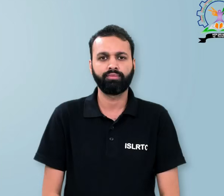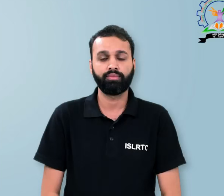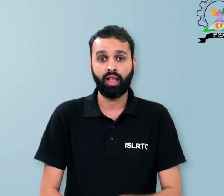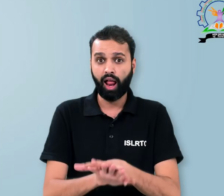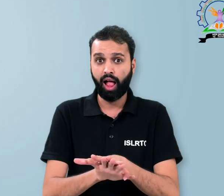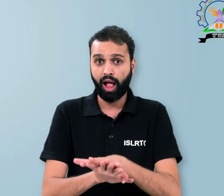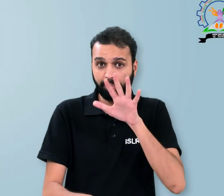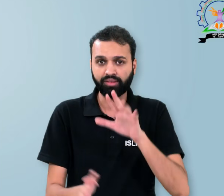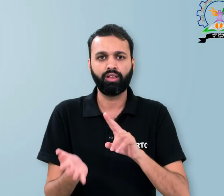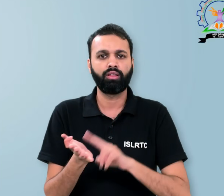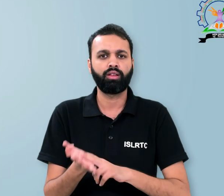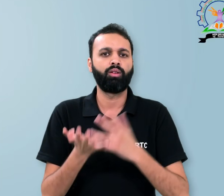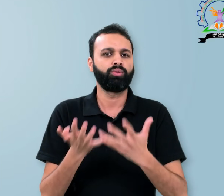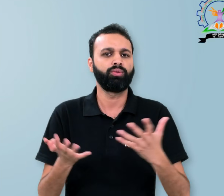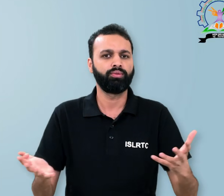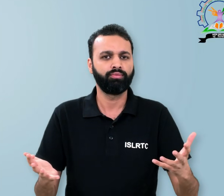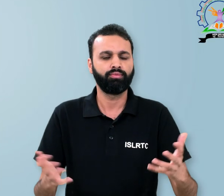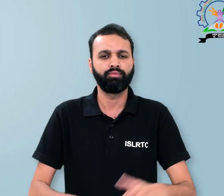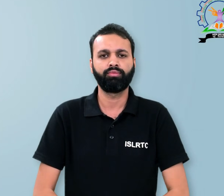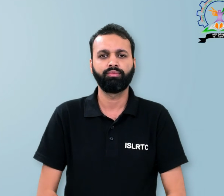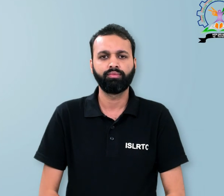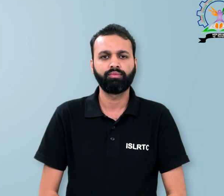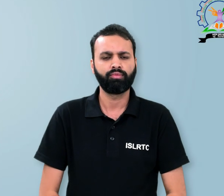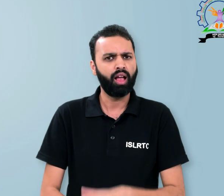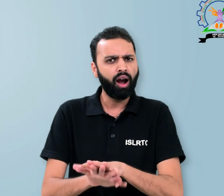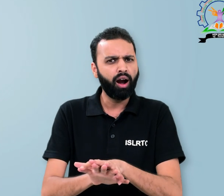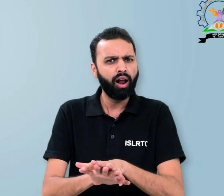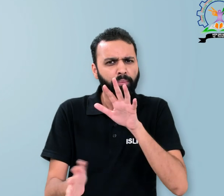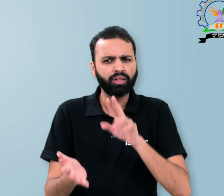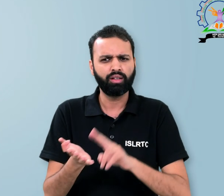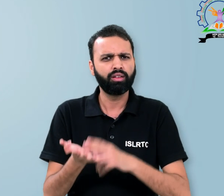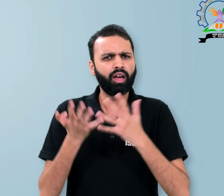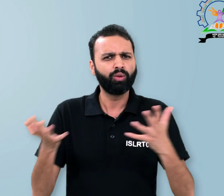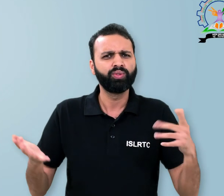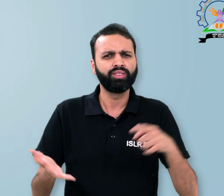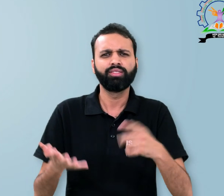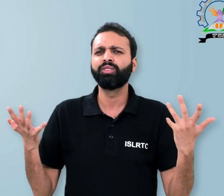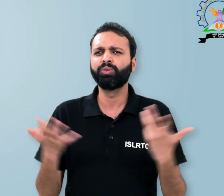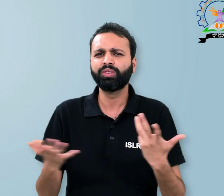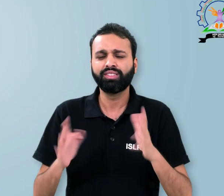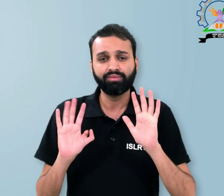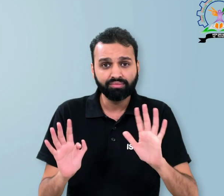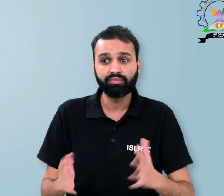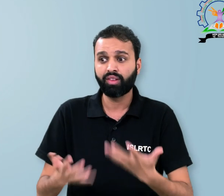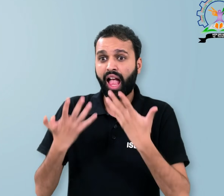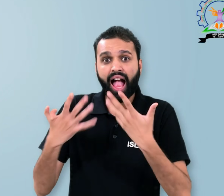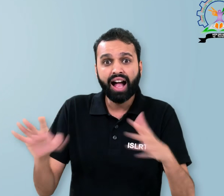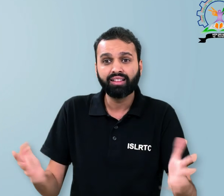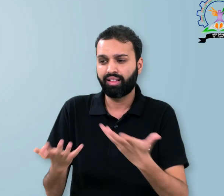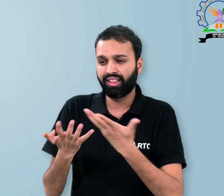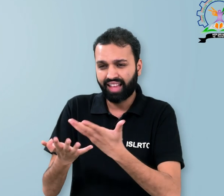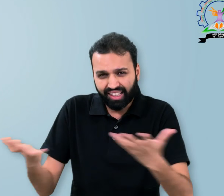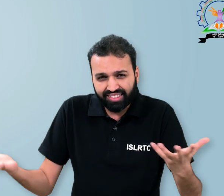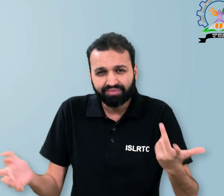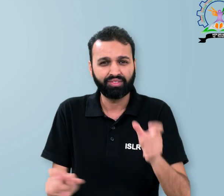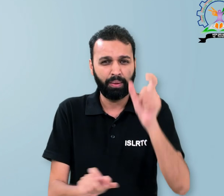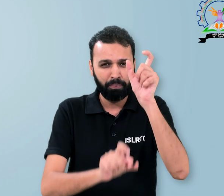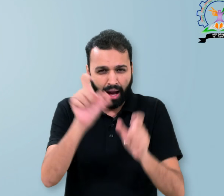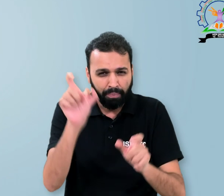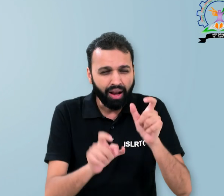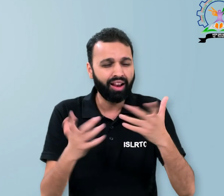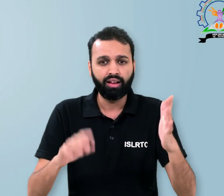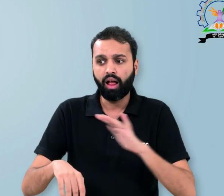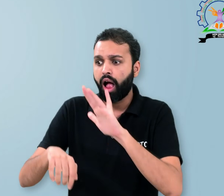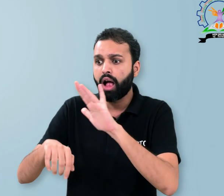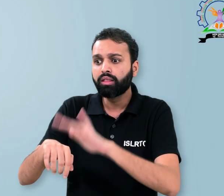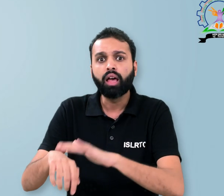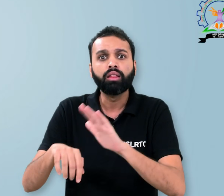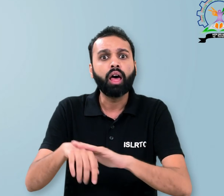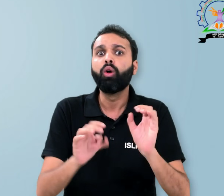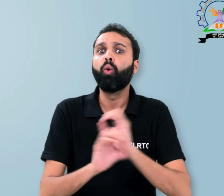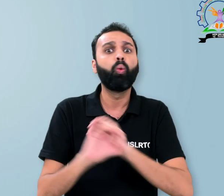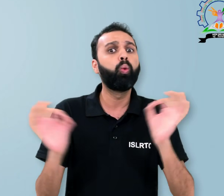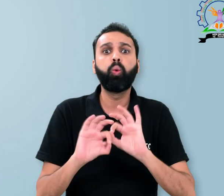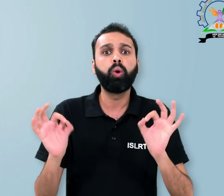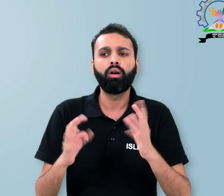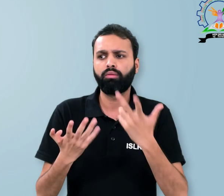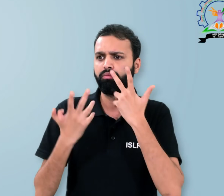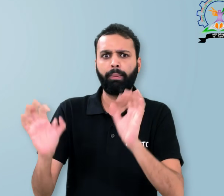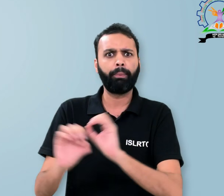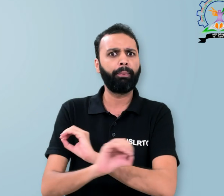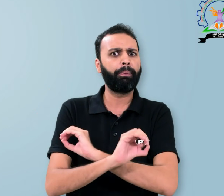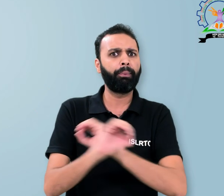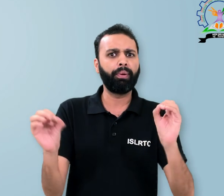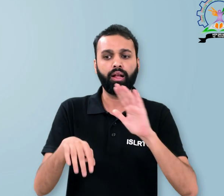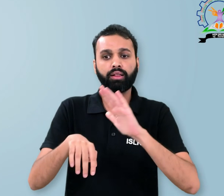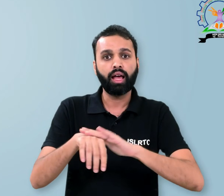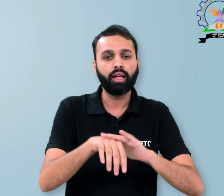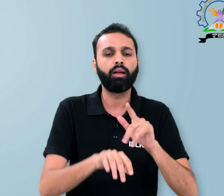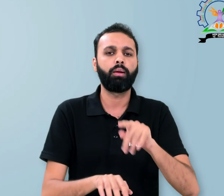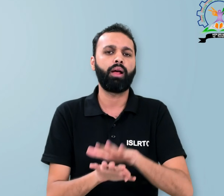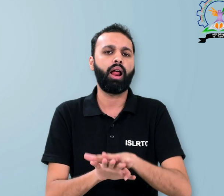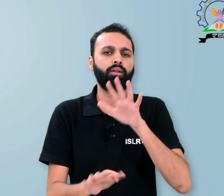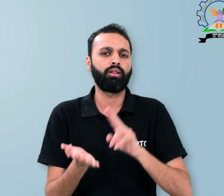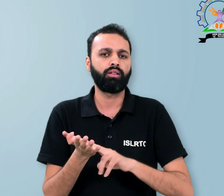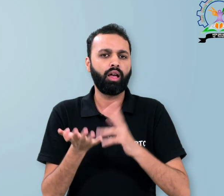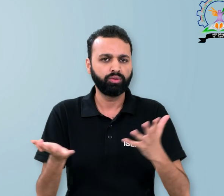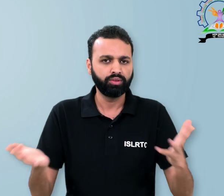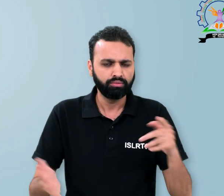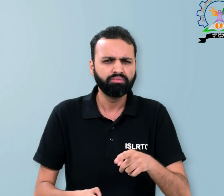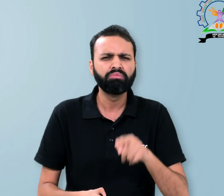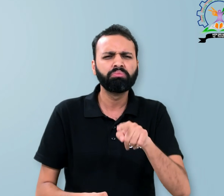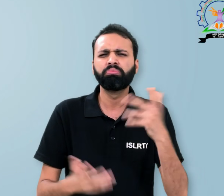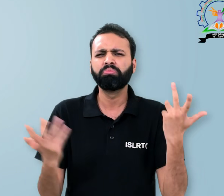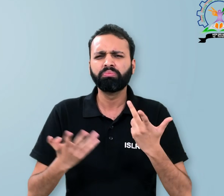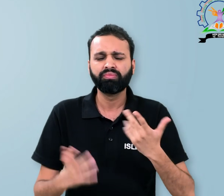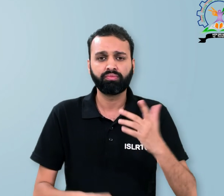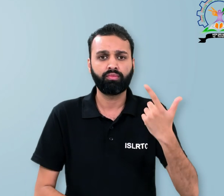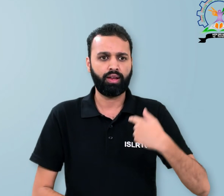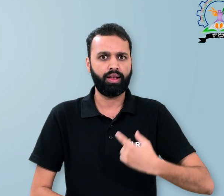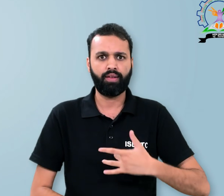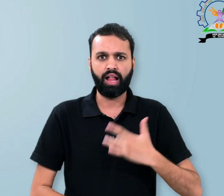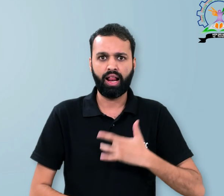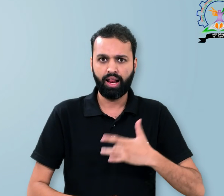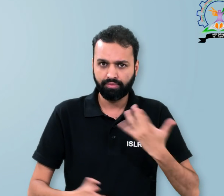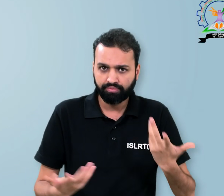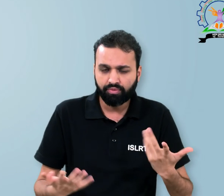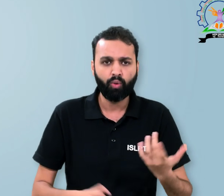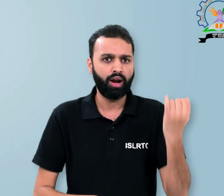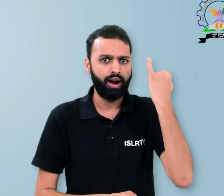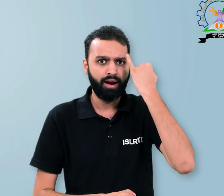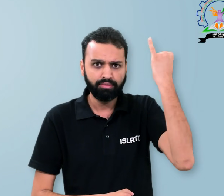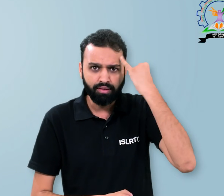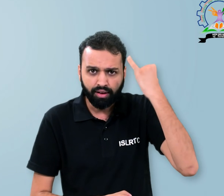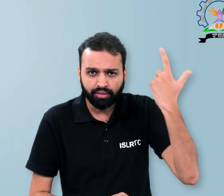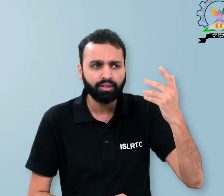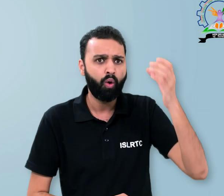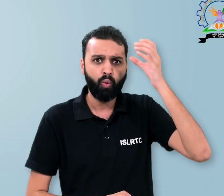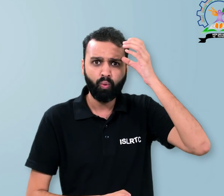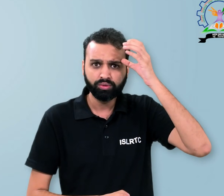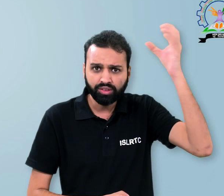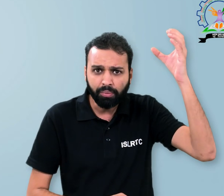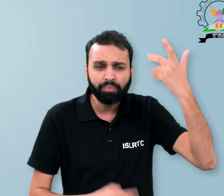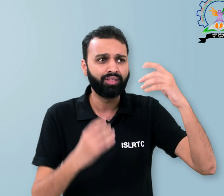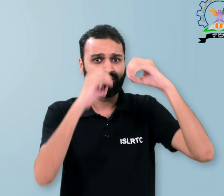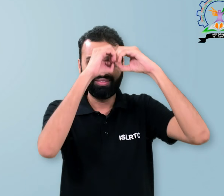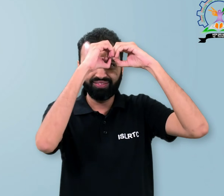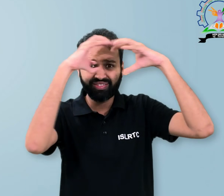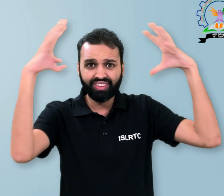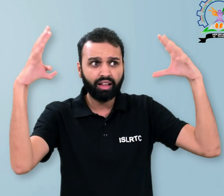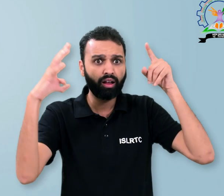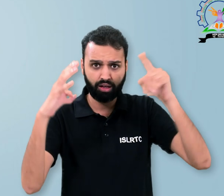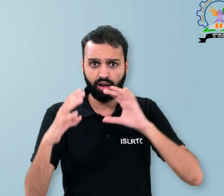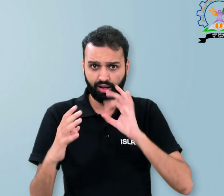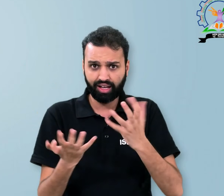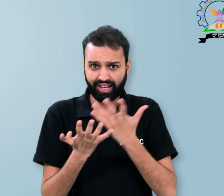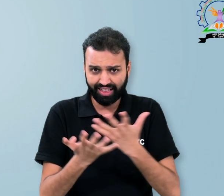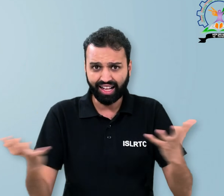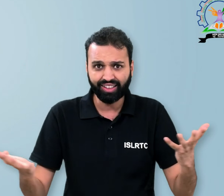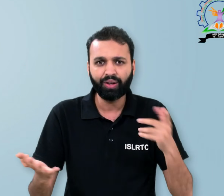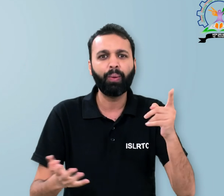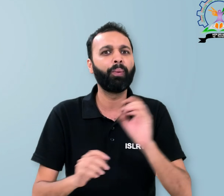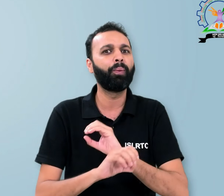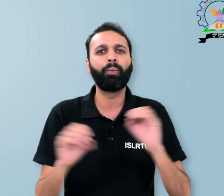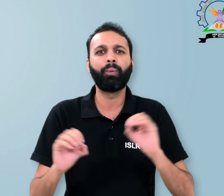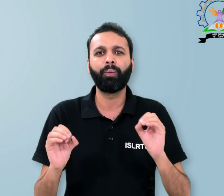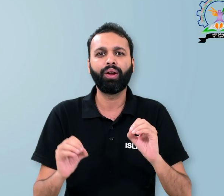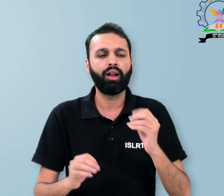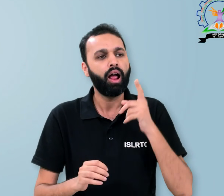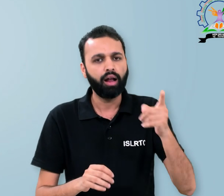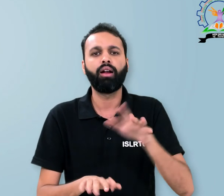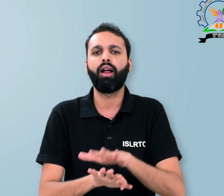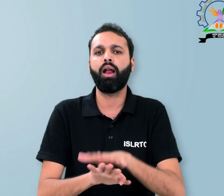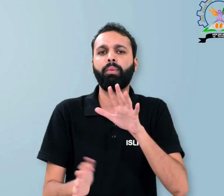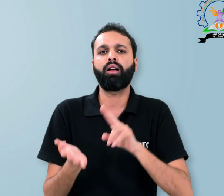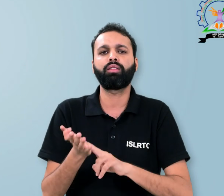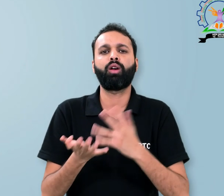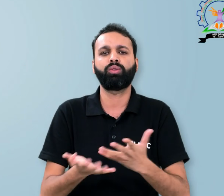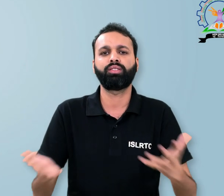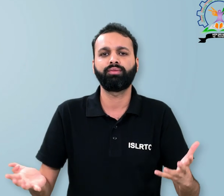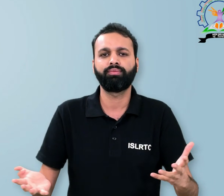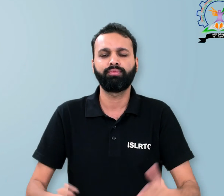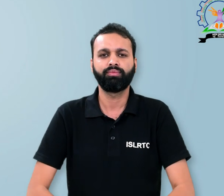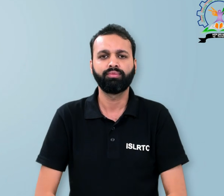Abstract noun An abstract noun denotes something immaterial such as emotions, ideas, beliefs, concepts. Abstract nouns are nonphysical ideas that cannot be perceived through the senses.